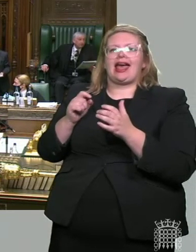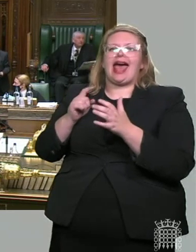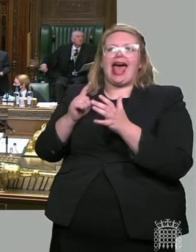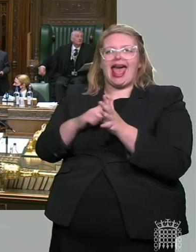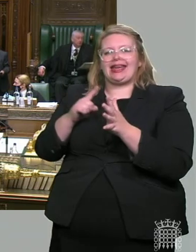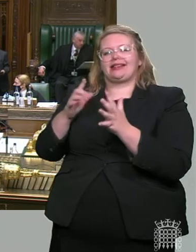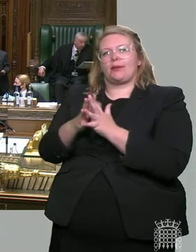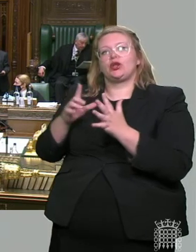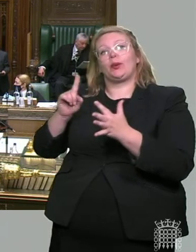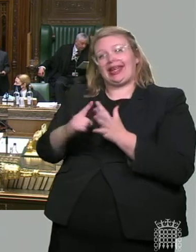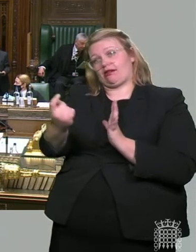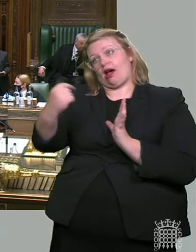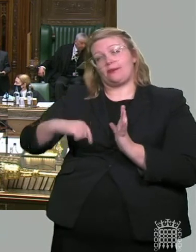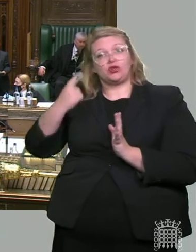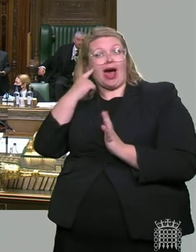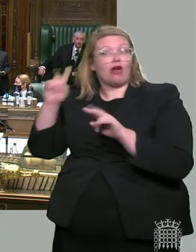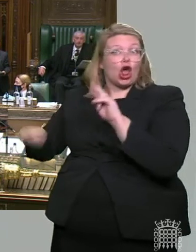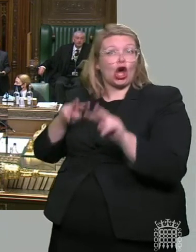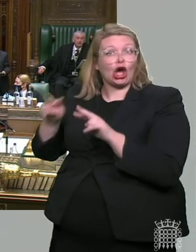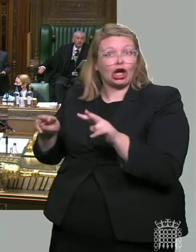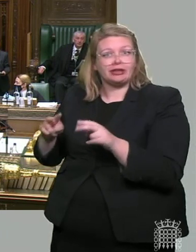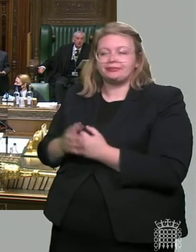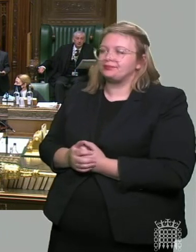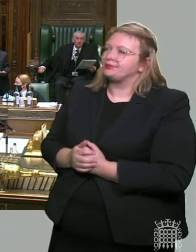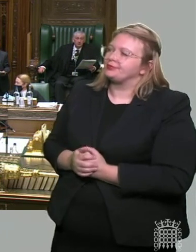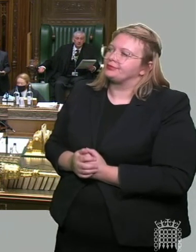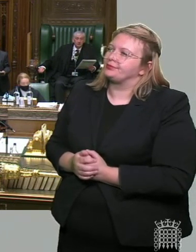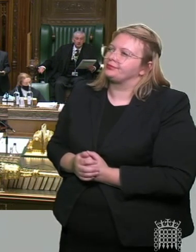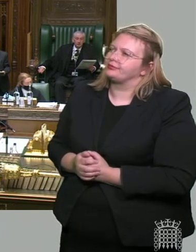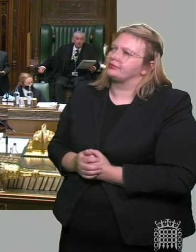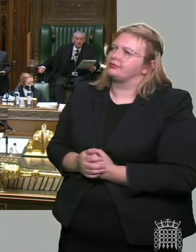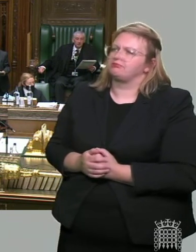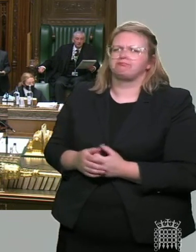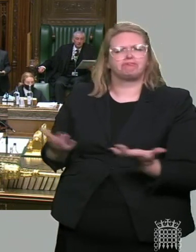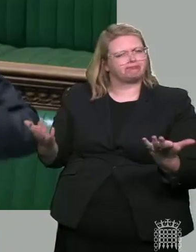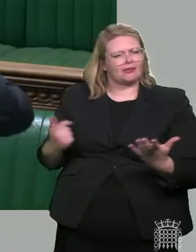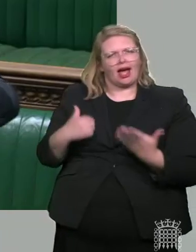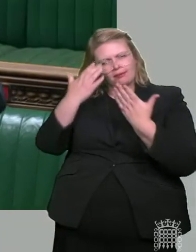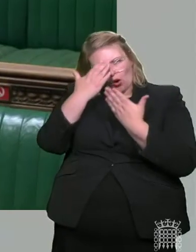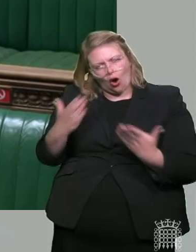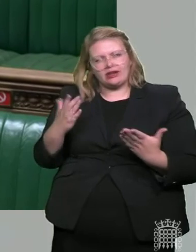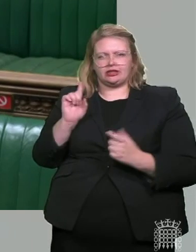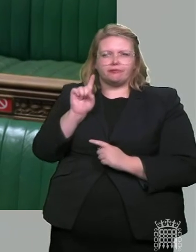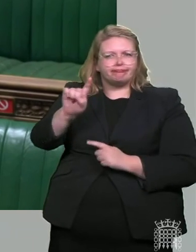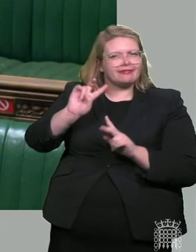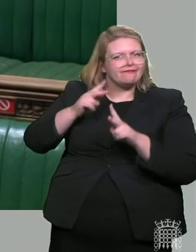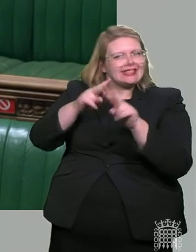I would be honoured to take up my honourable Friend’s invitation as soon as I can.